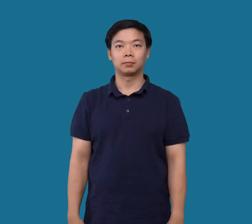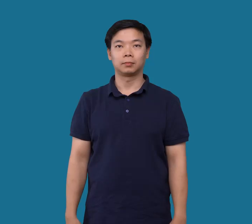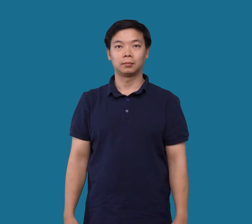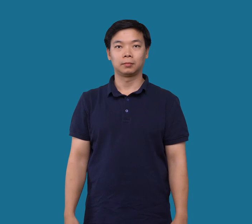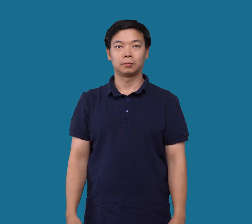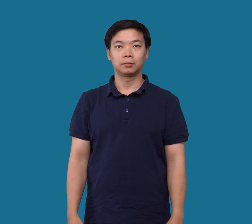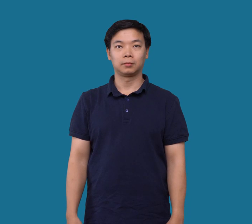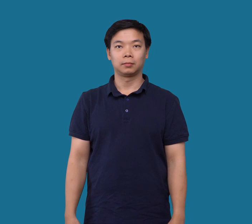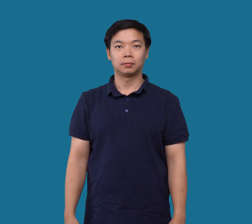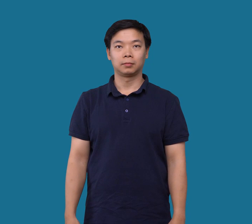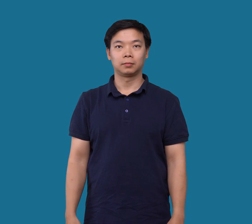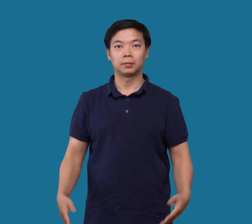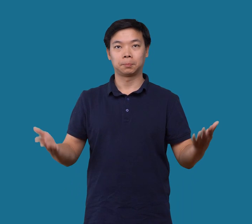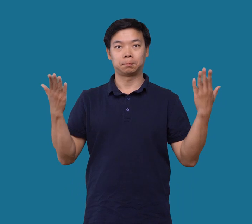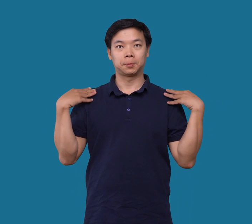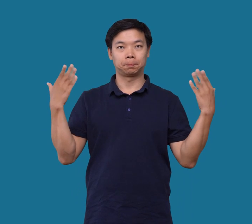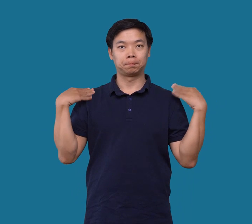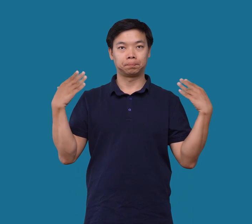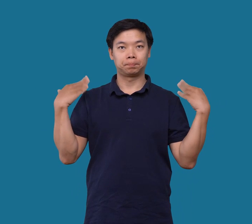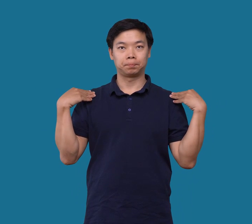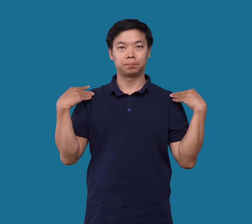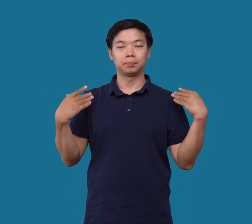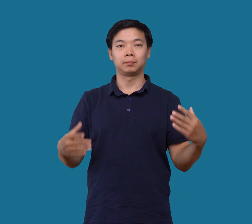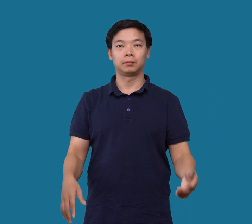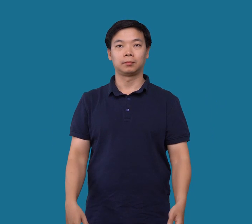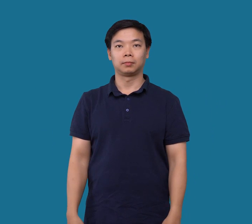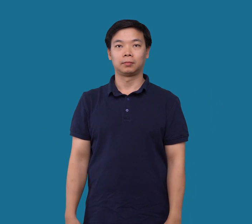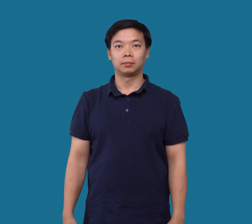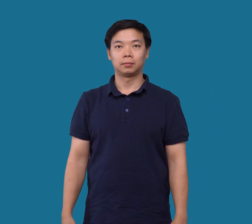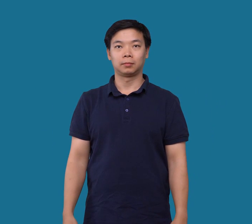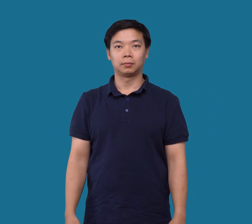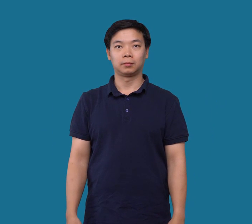làm bài tập